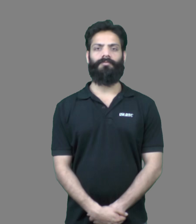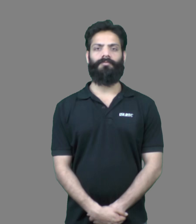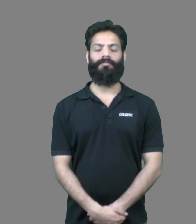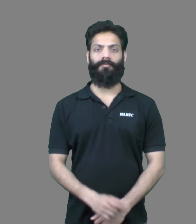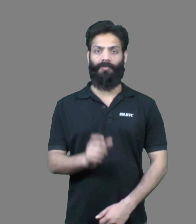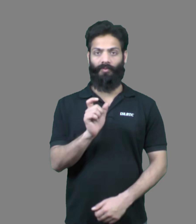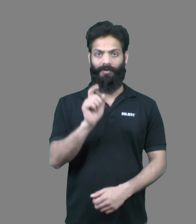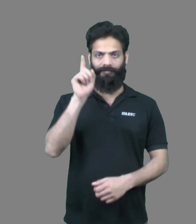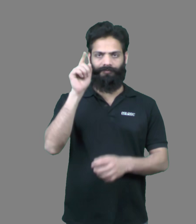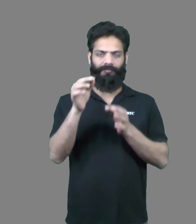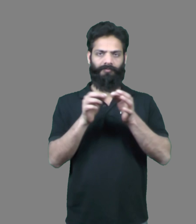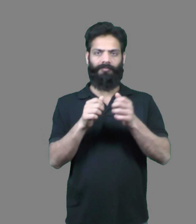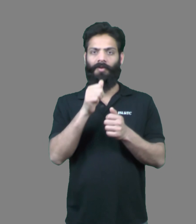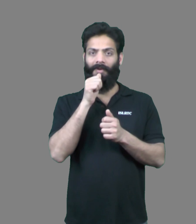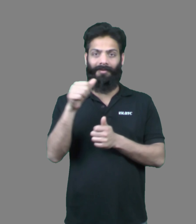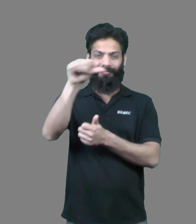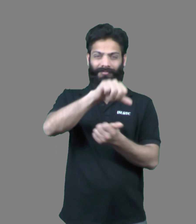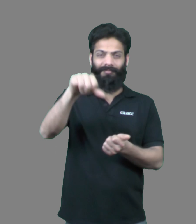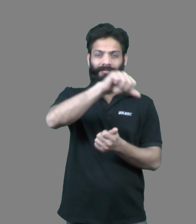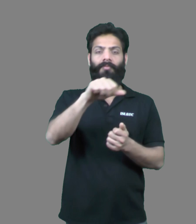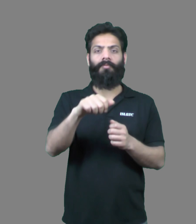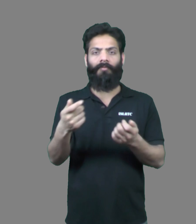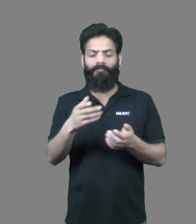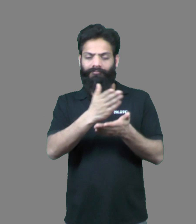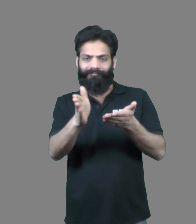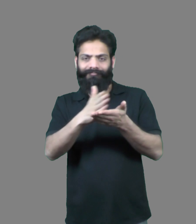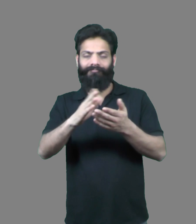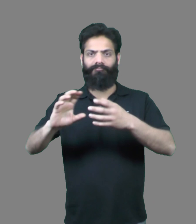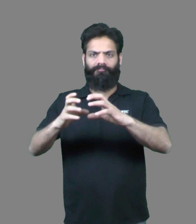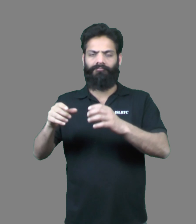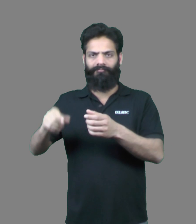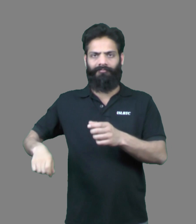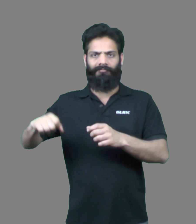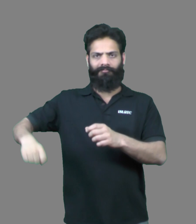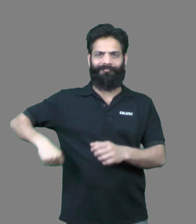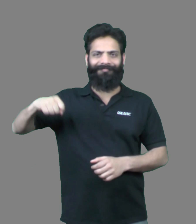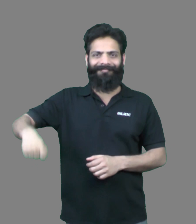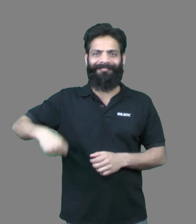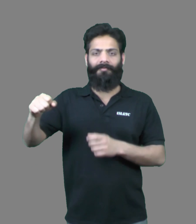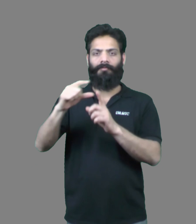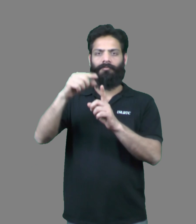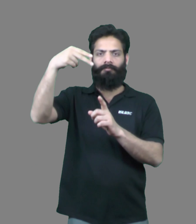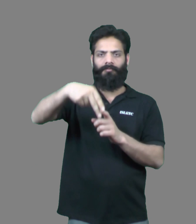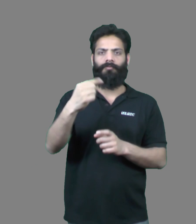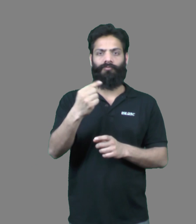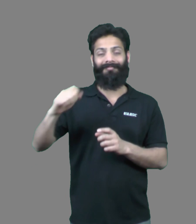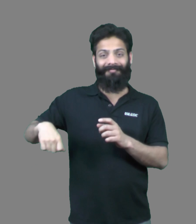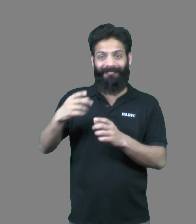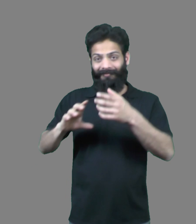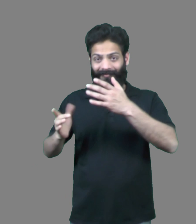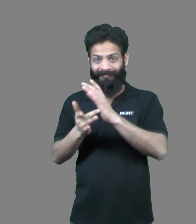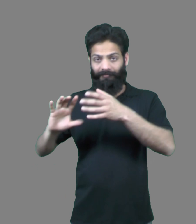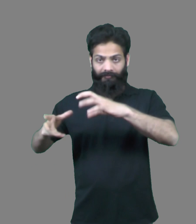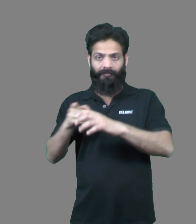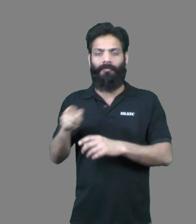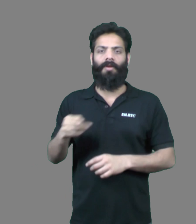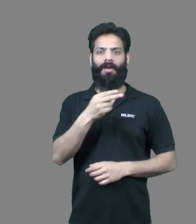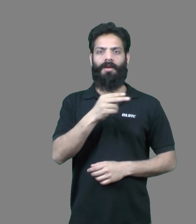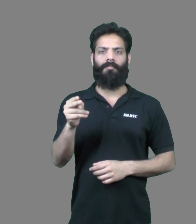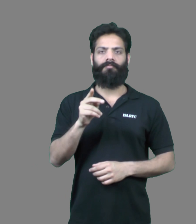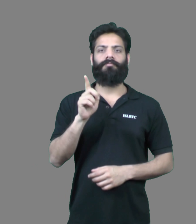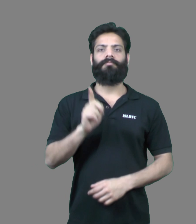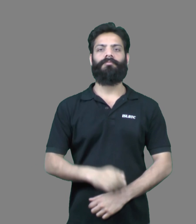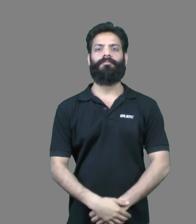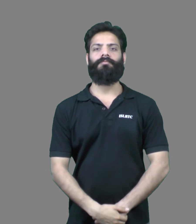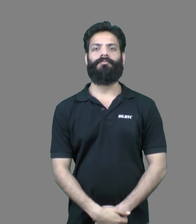Engine